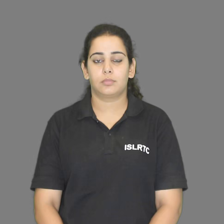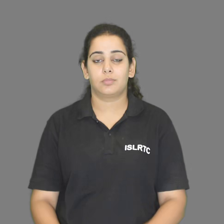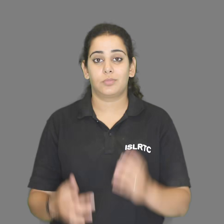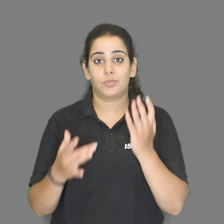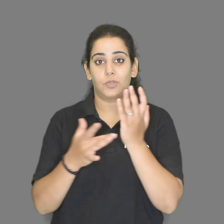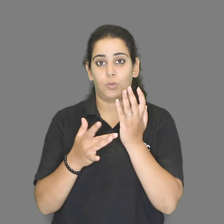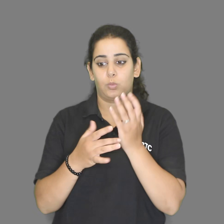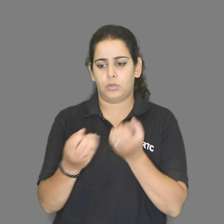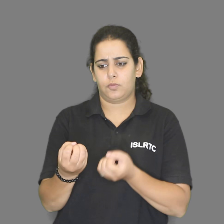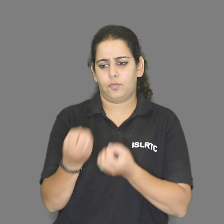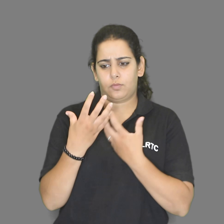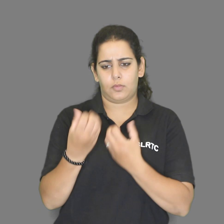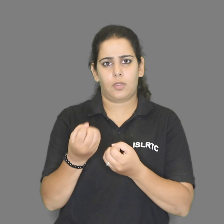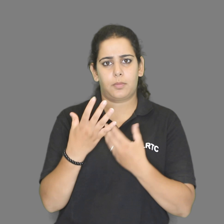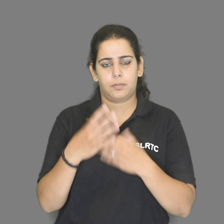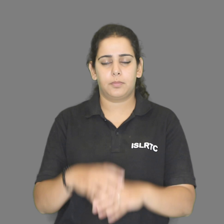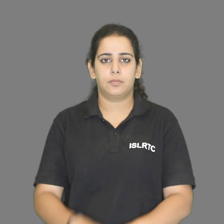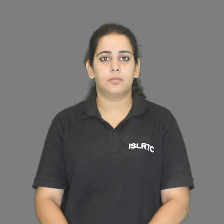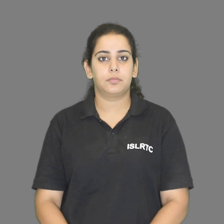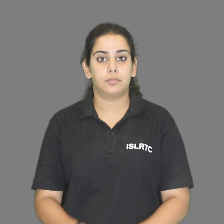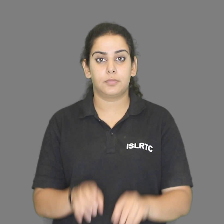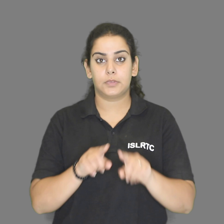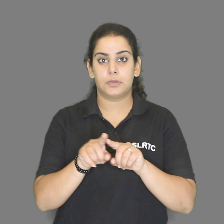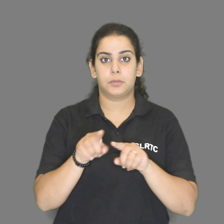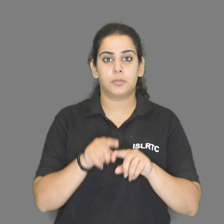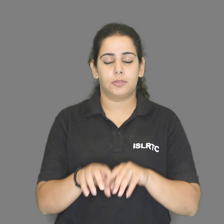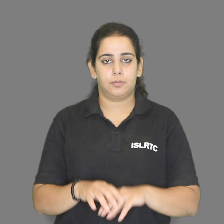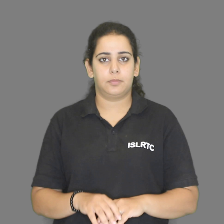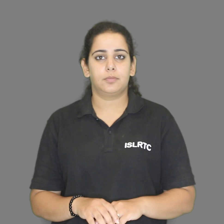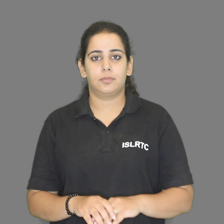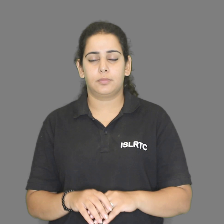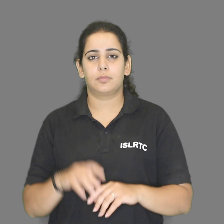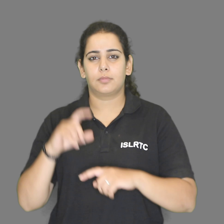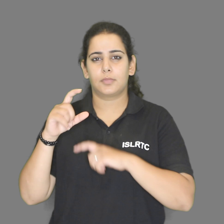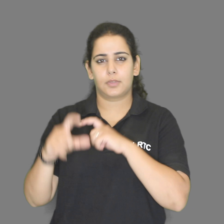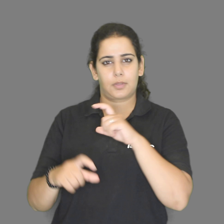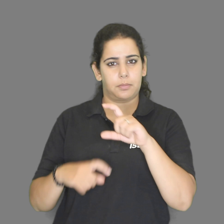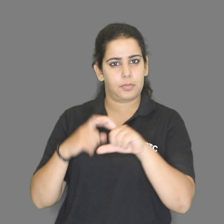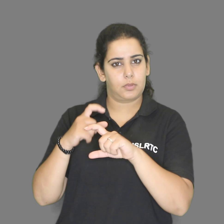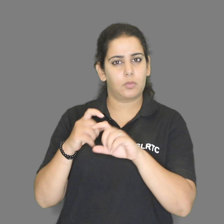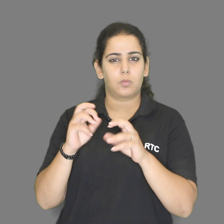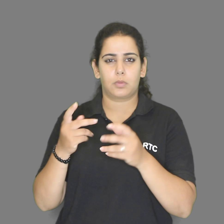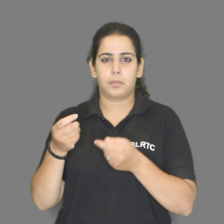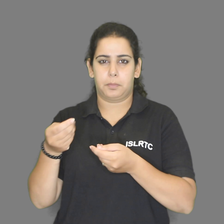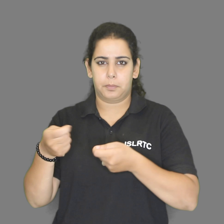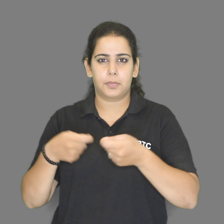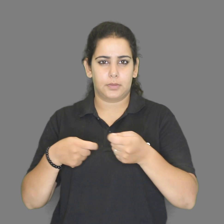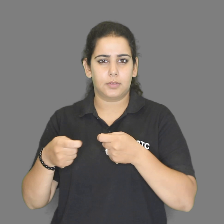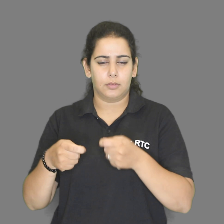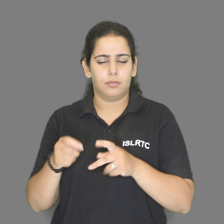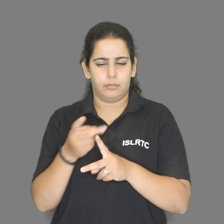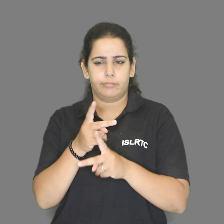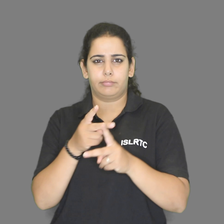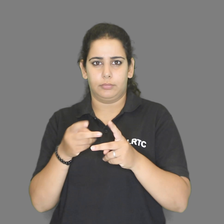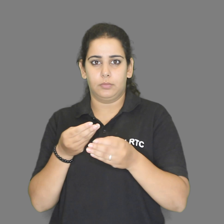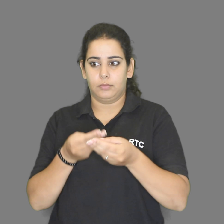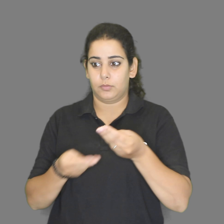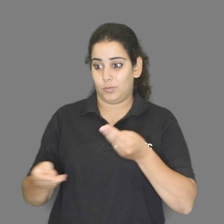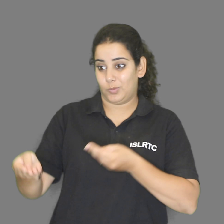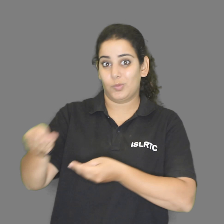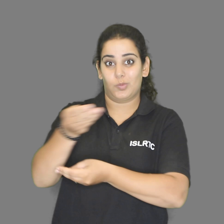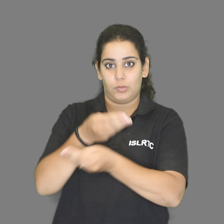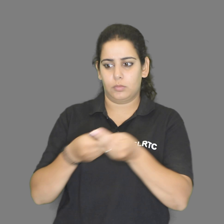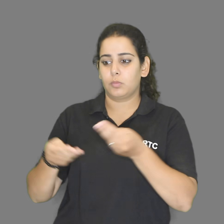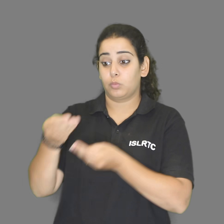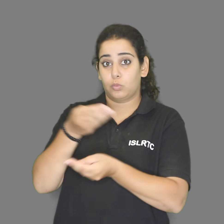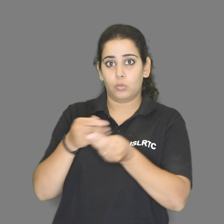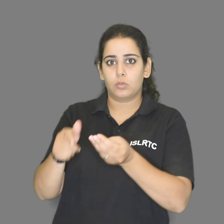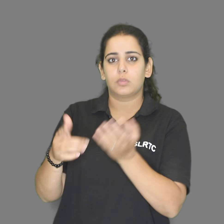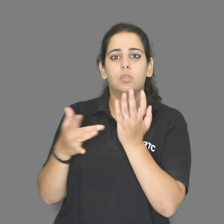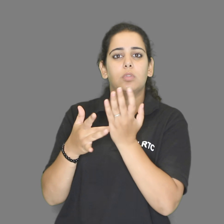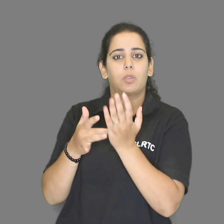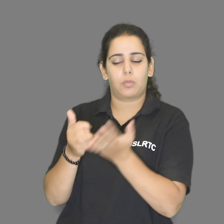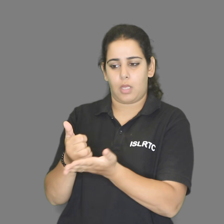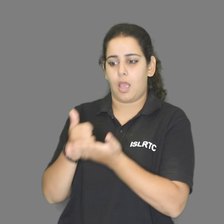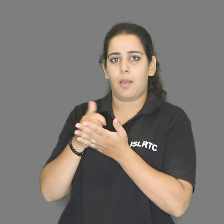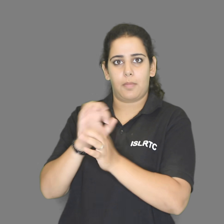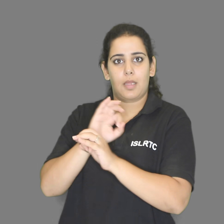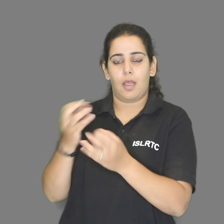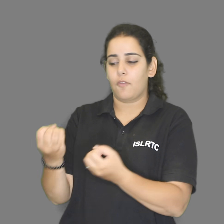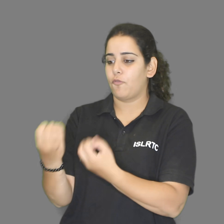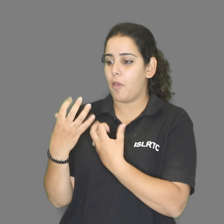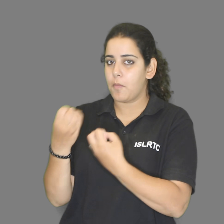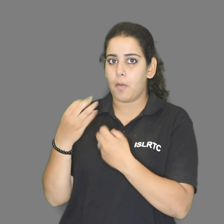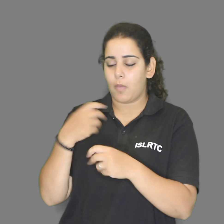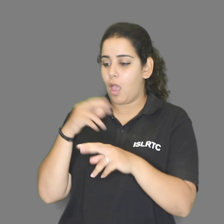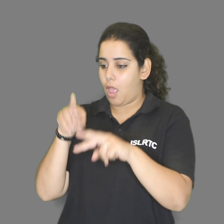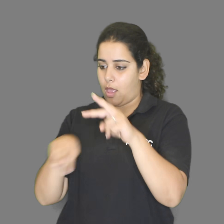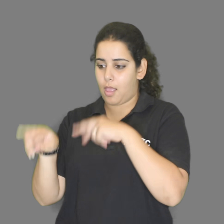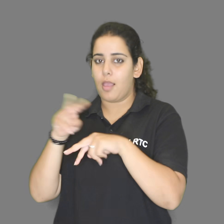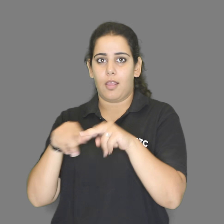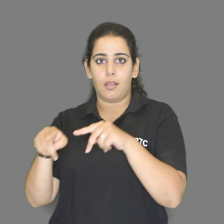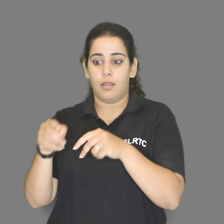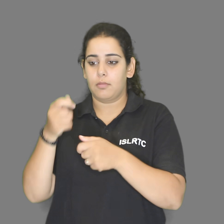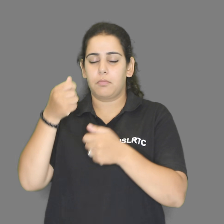Infrastructure automation The use of automated systems and technologies to manage and operate infrastructure improving efficiency and reducing human intervention